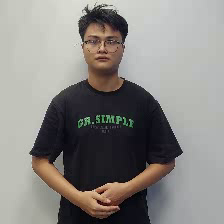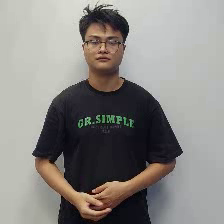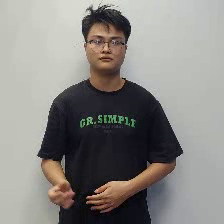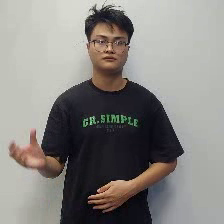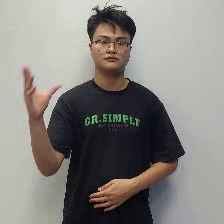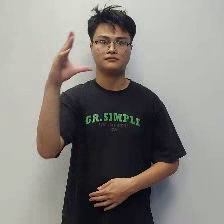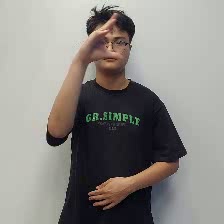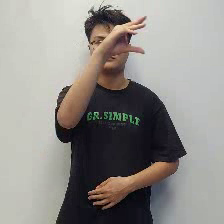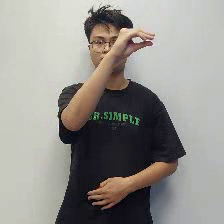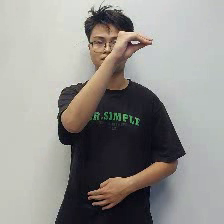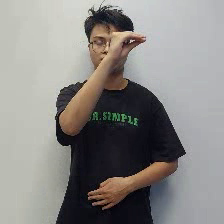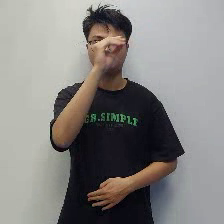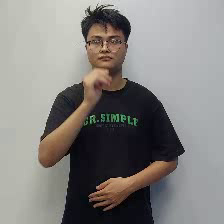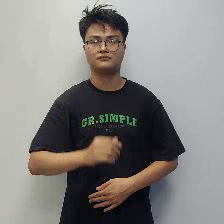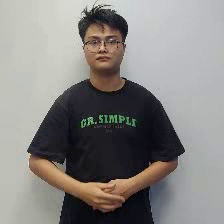Tối